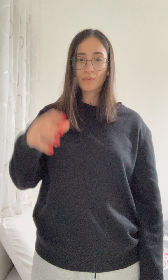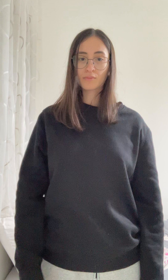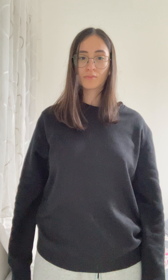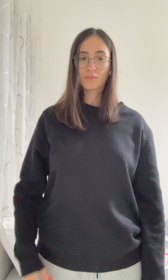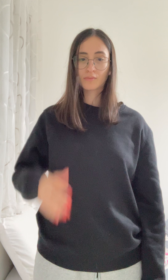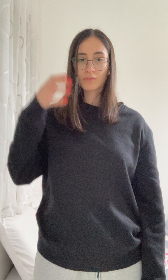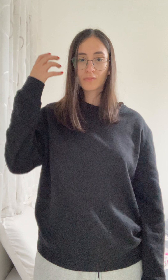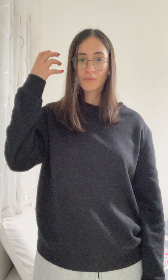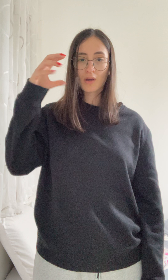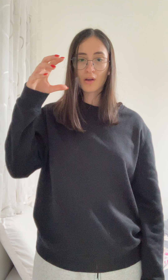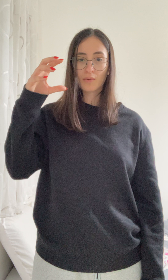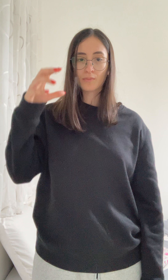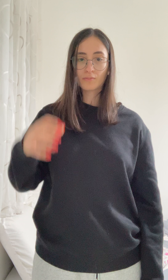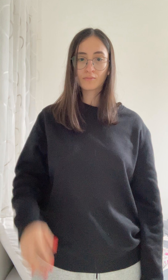חם